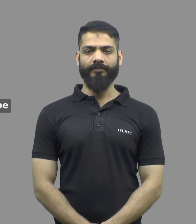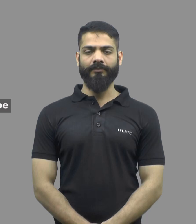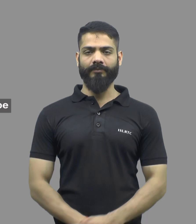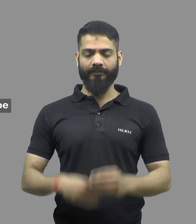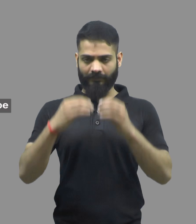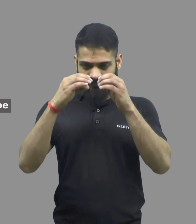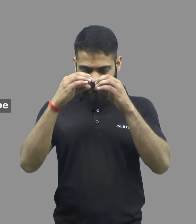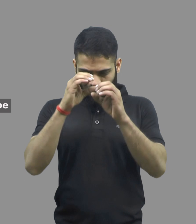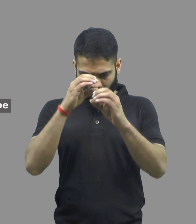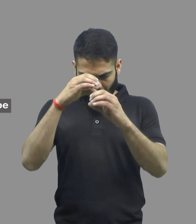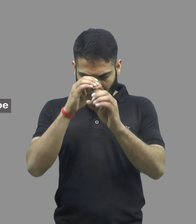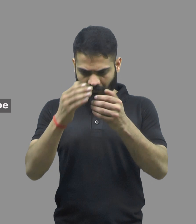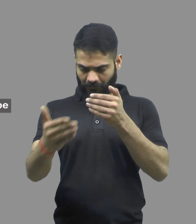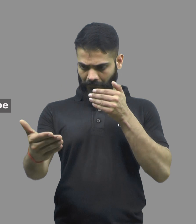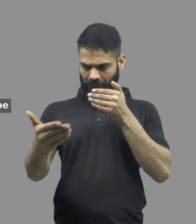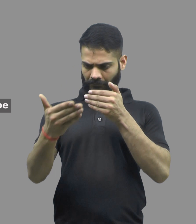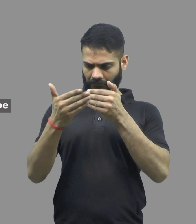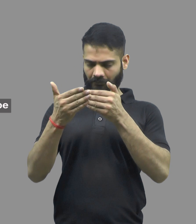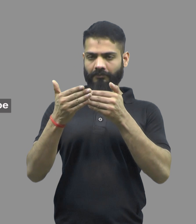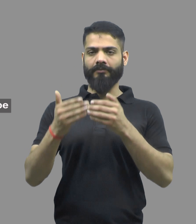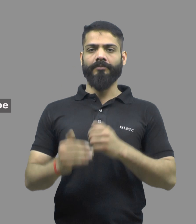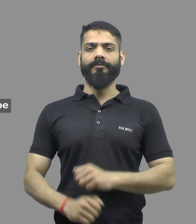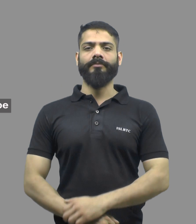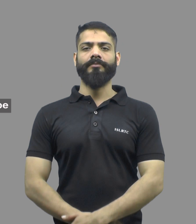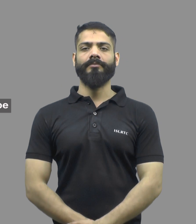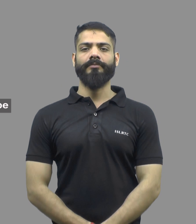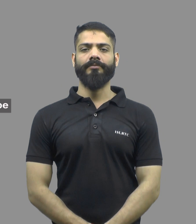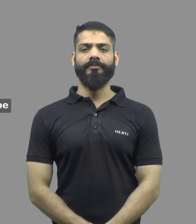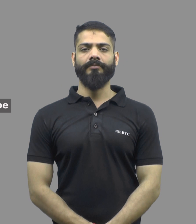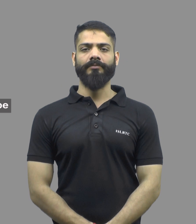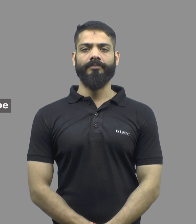Binocular Microscope